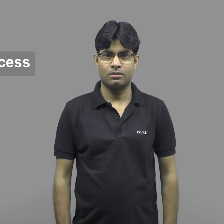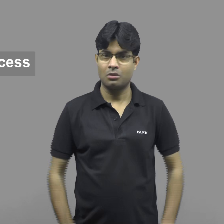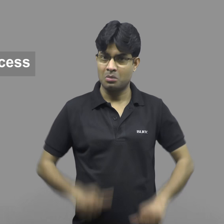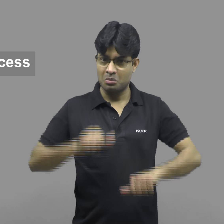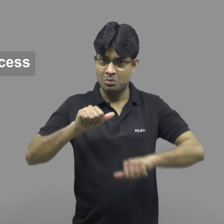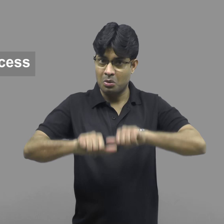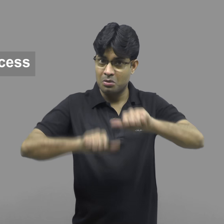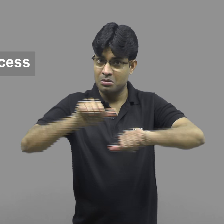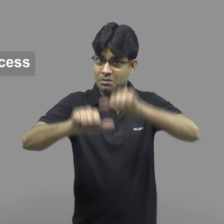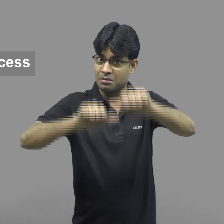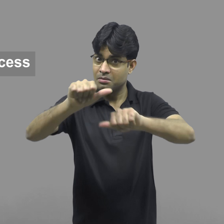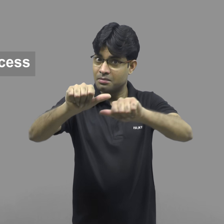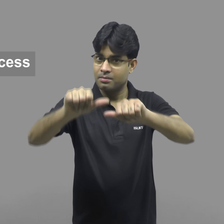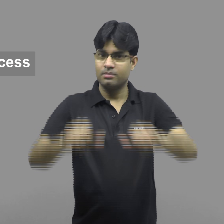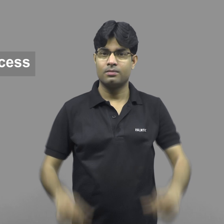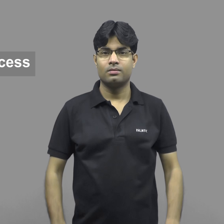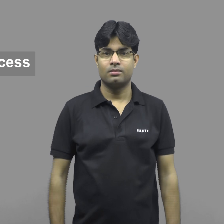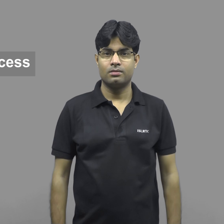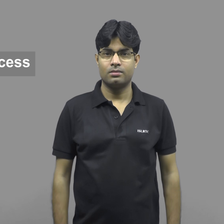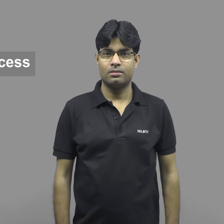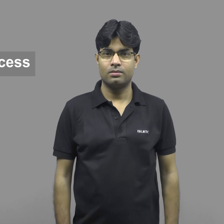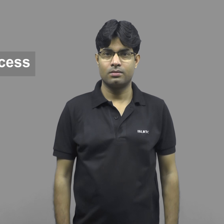Process